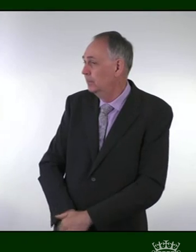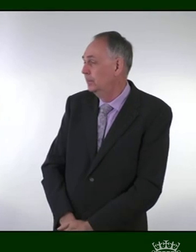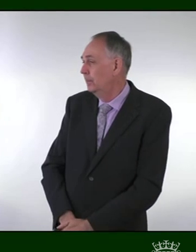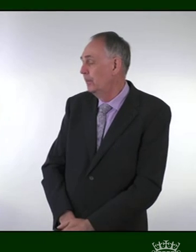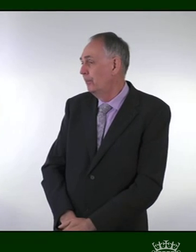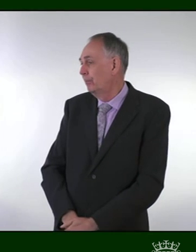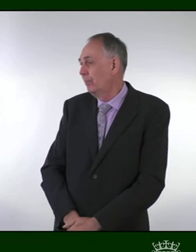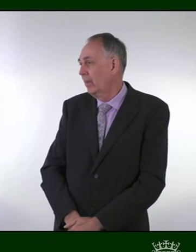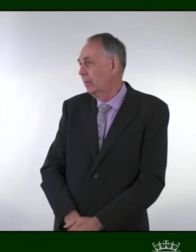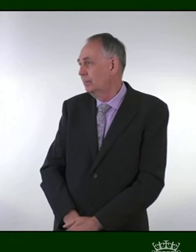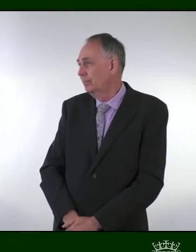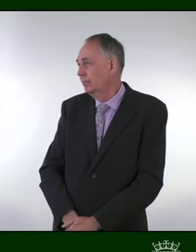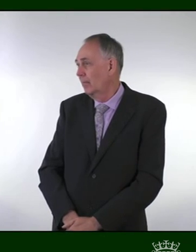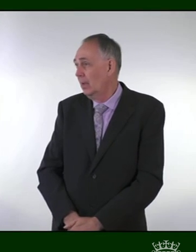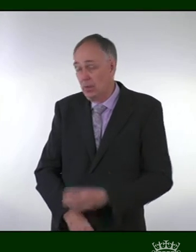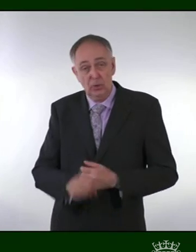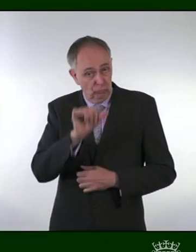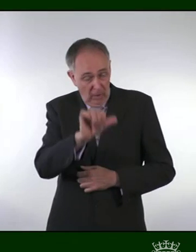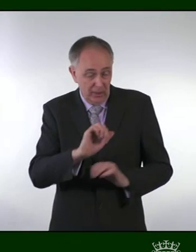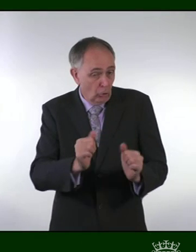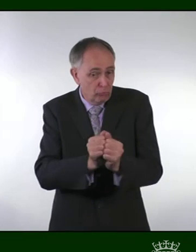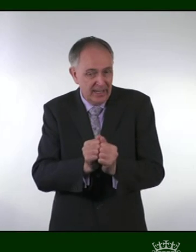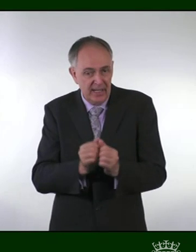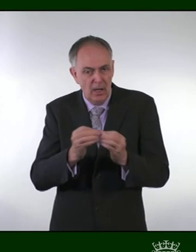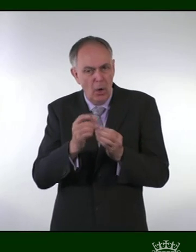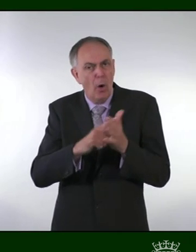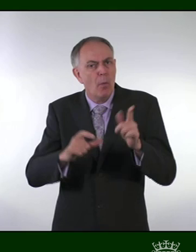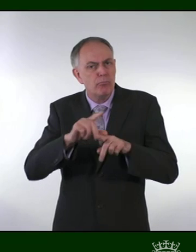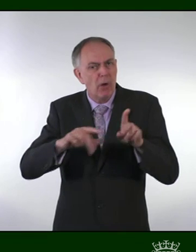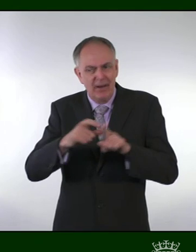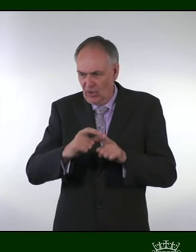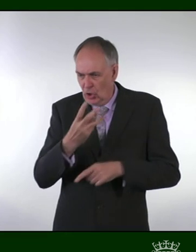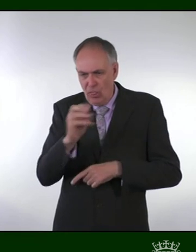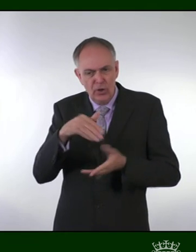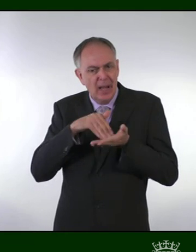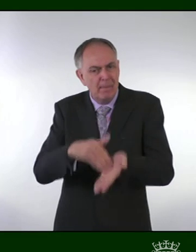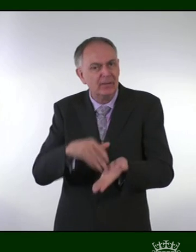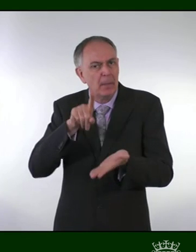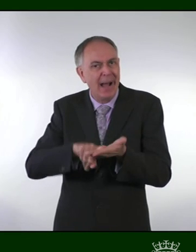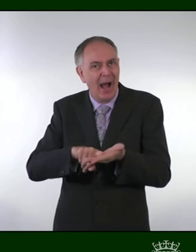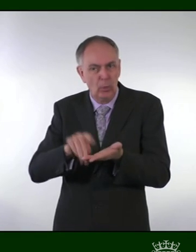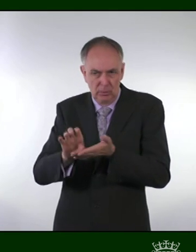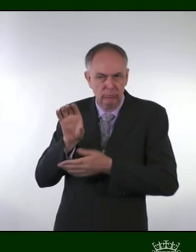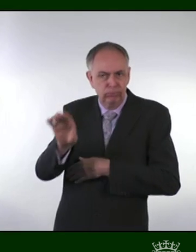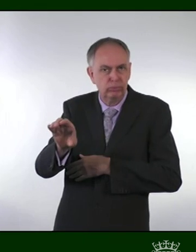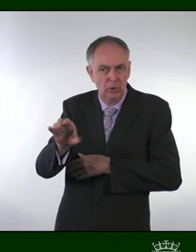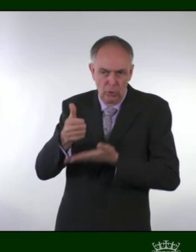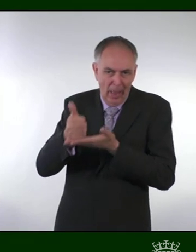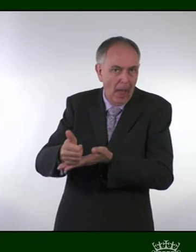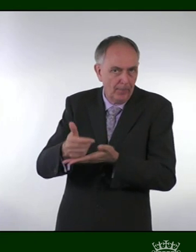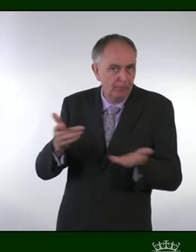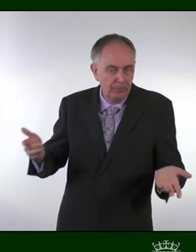Yes, indeed. In Bradford alone, we have allocated £30 million to help deal with the pressures of the virus.